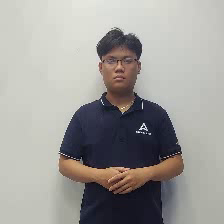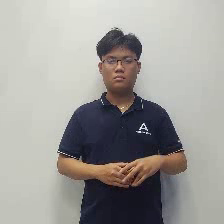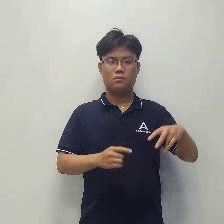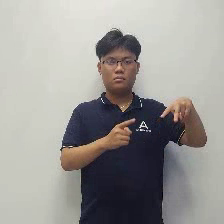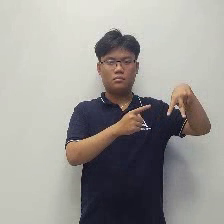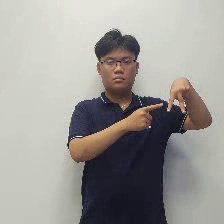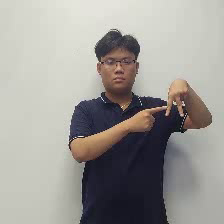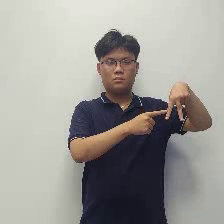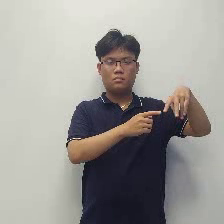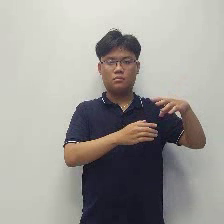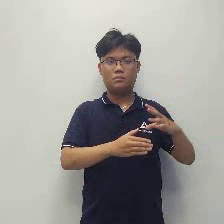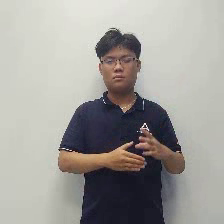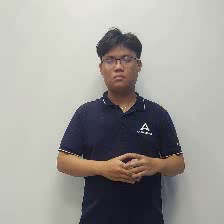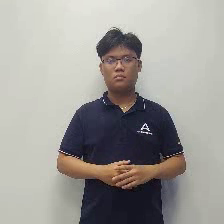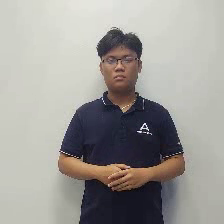Chân